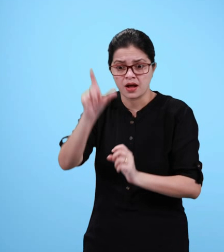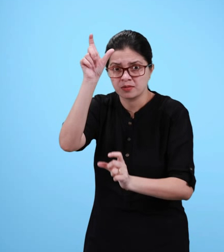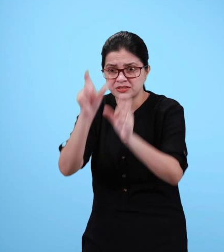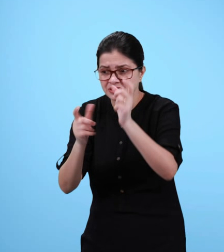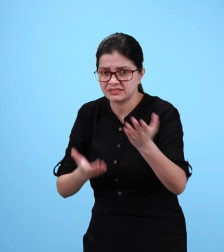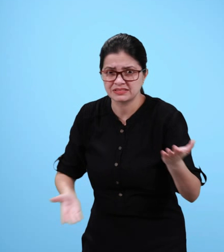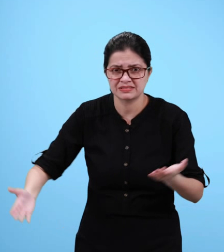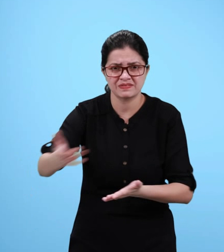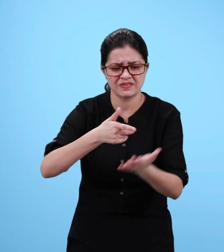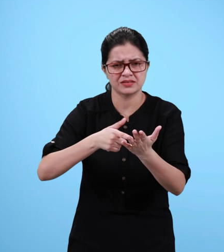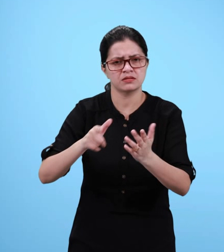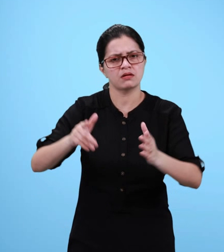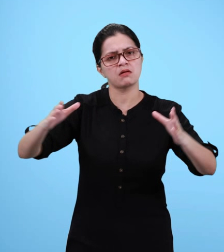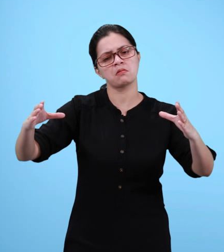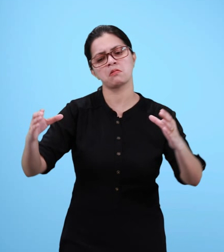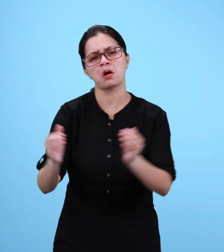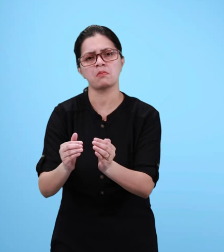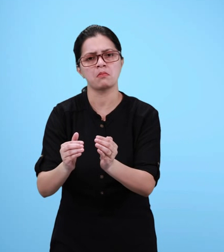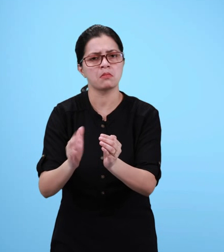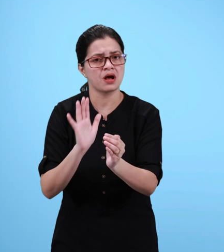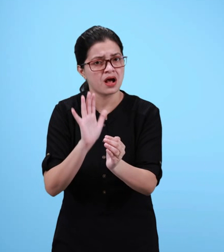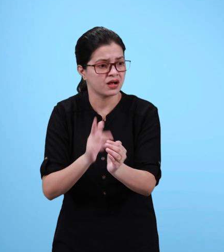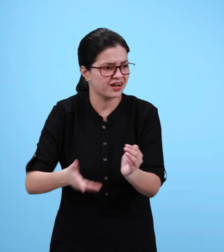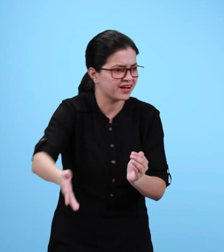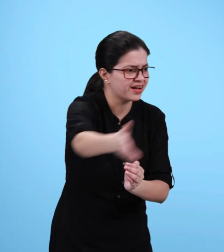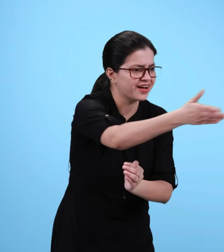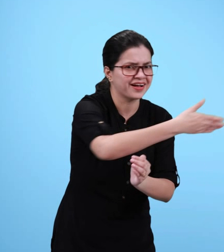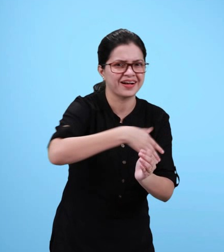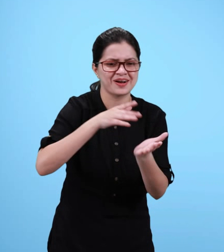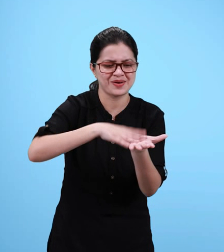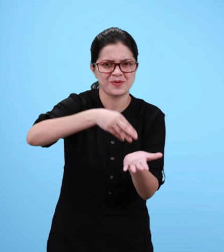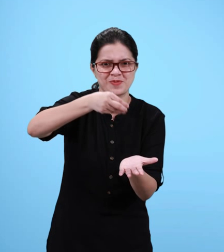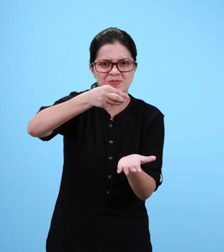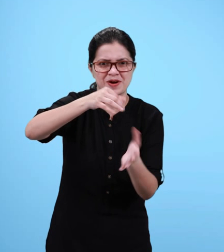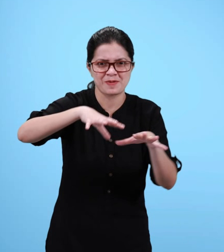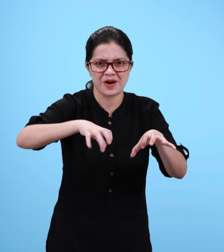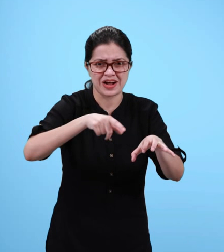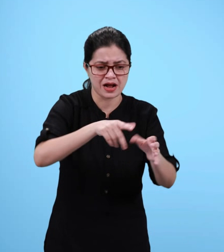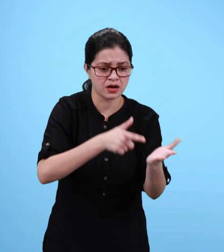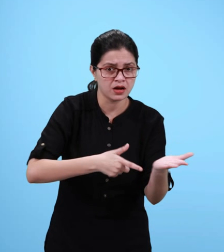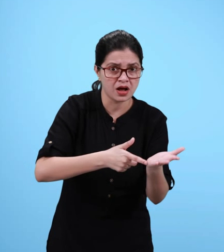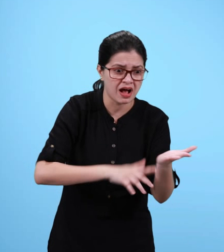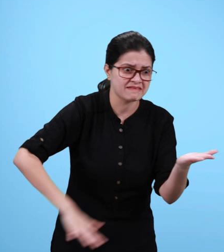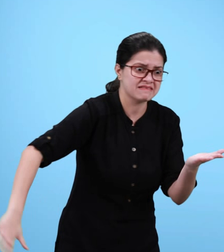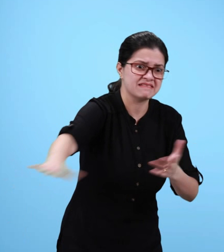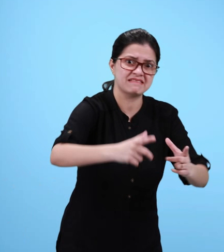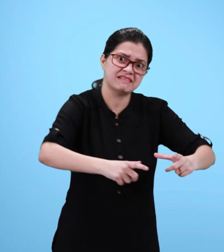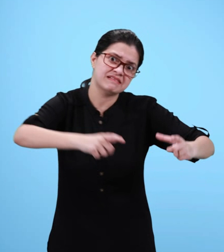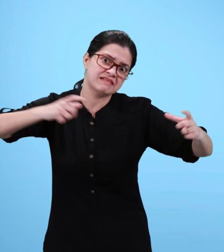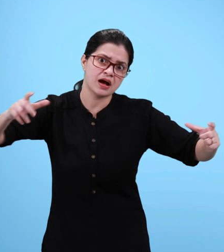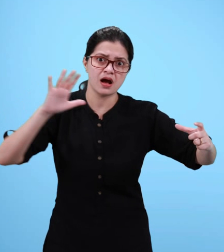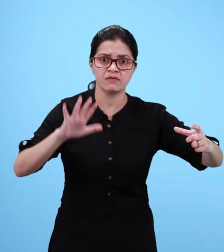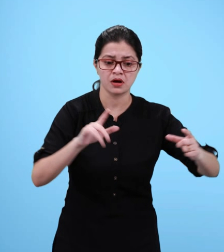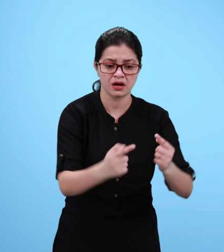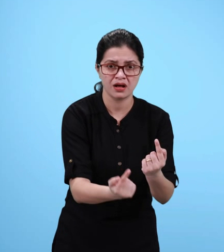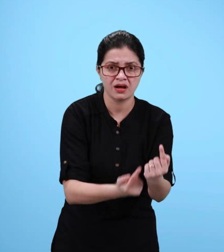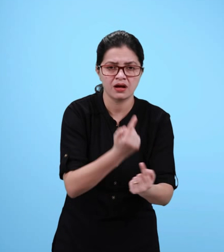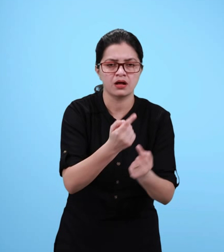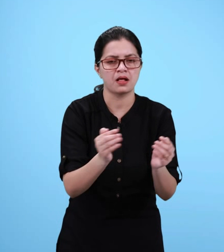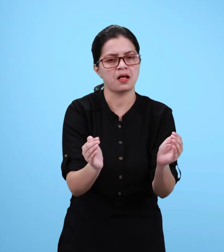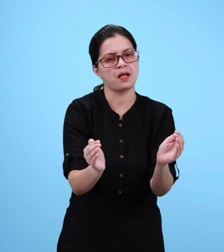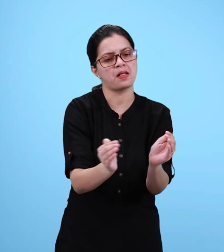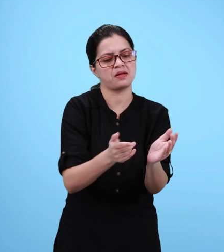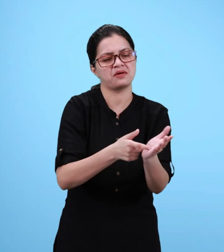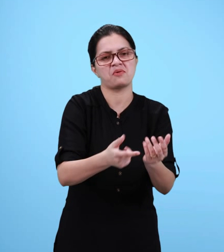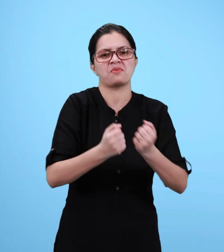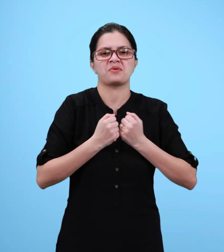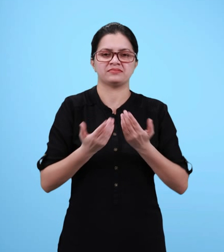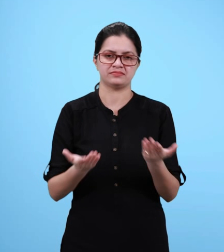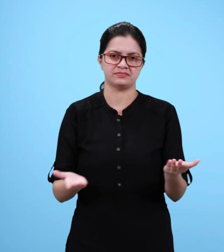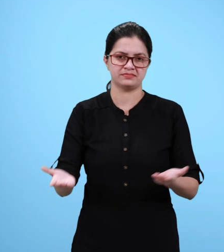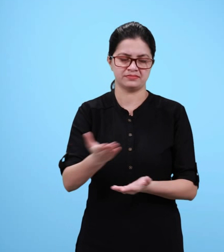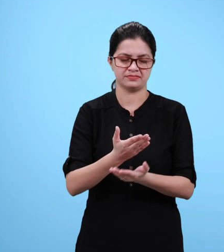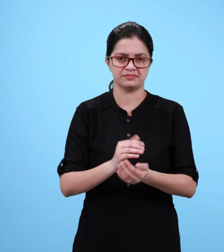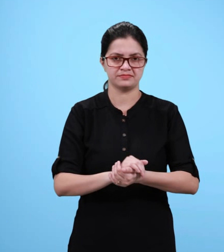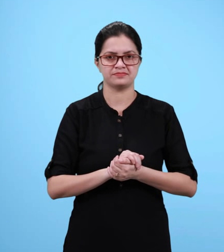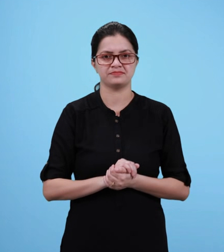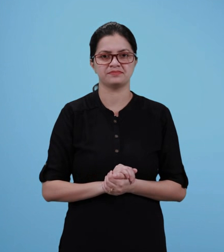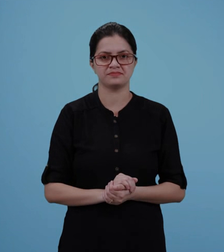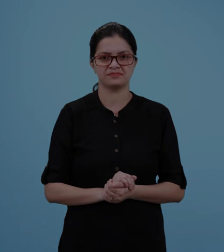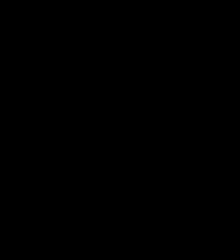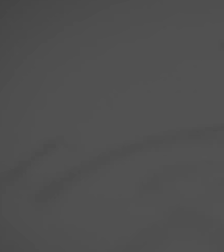are used to produce on small output.